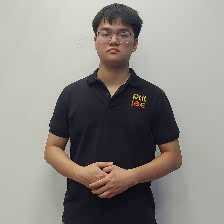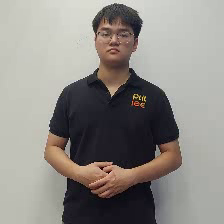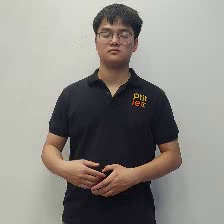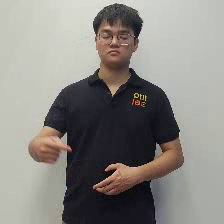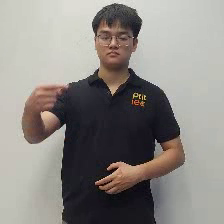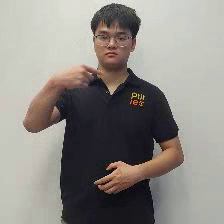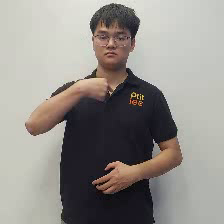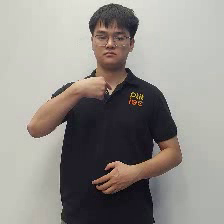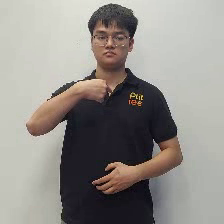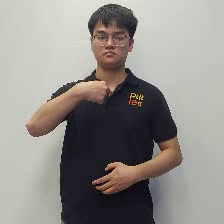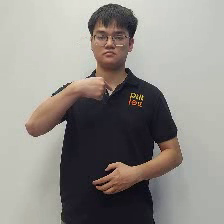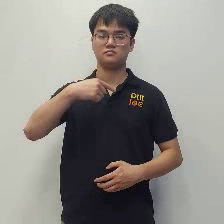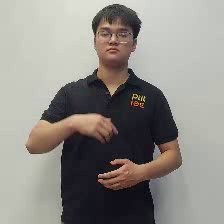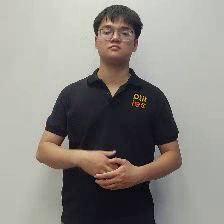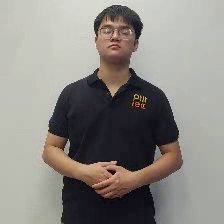Tôi